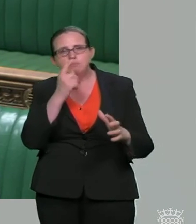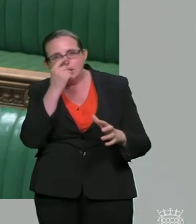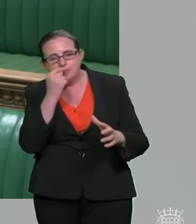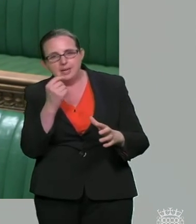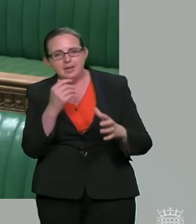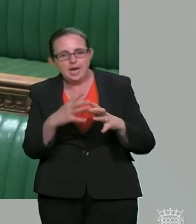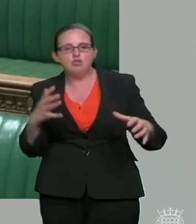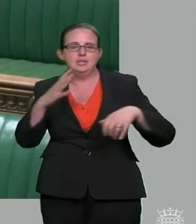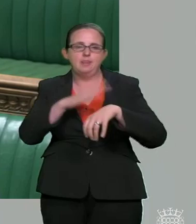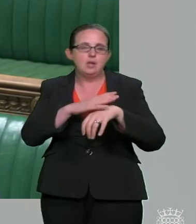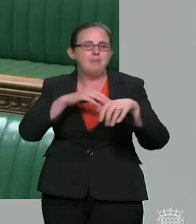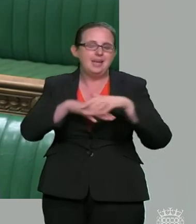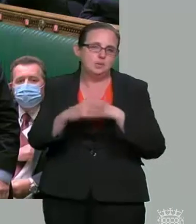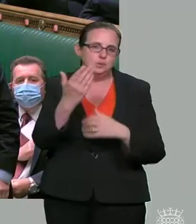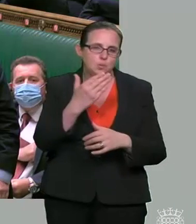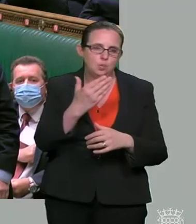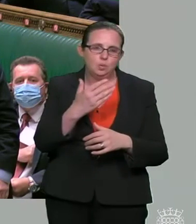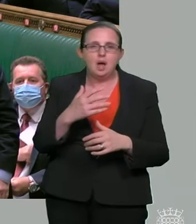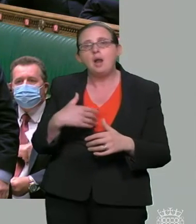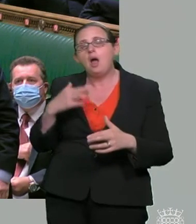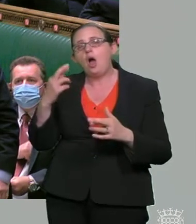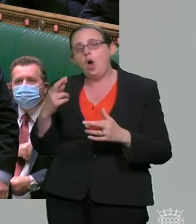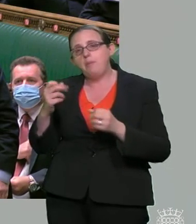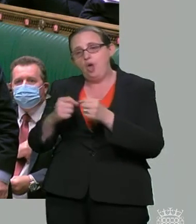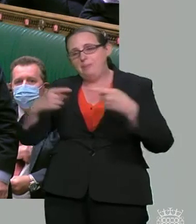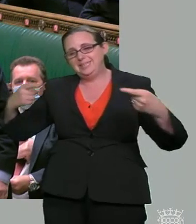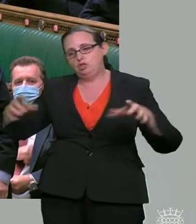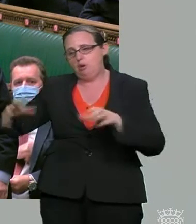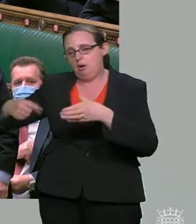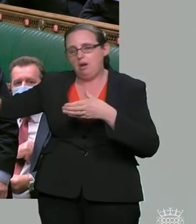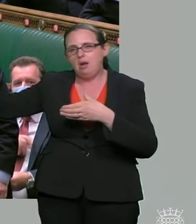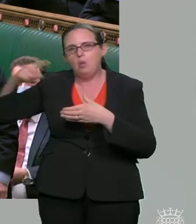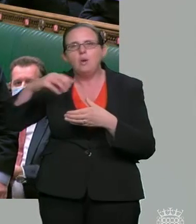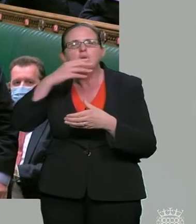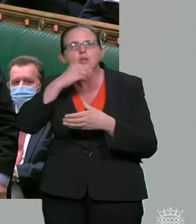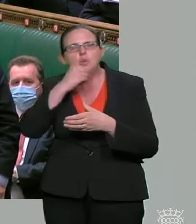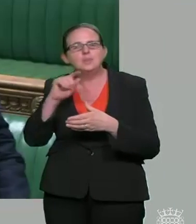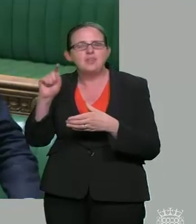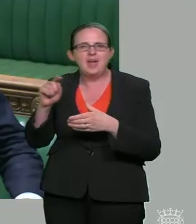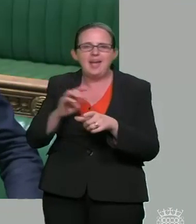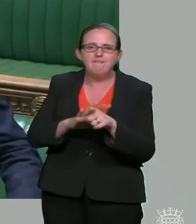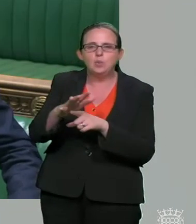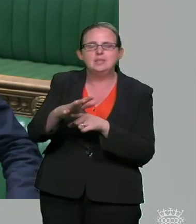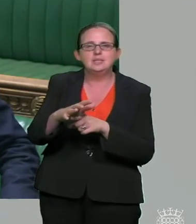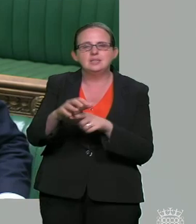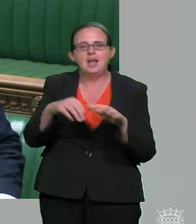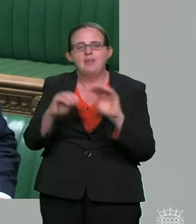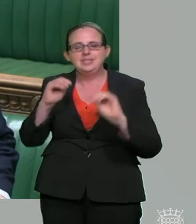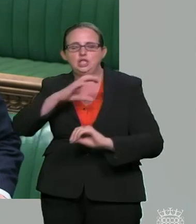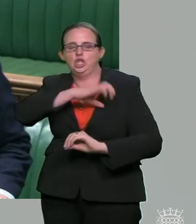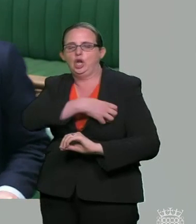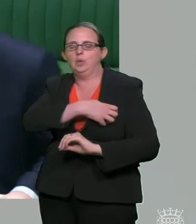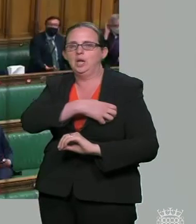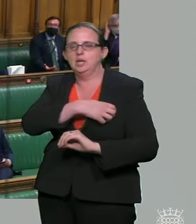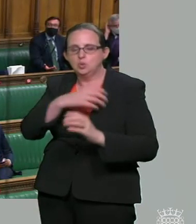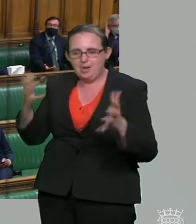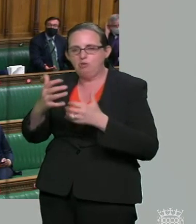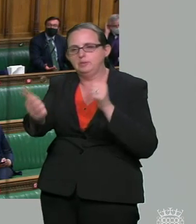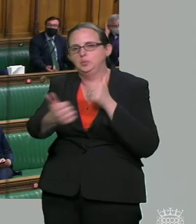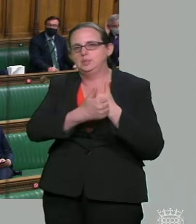I hope that the loyal Opposition will use their influence with their paymasters in the teaching unions to encourage them in that objective.